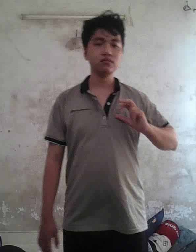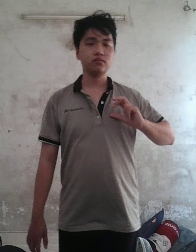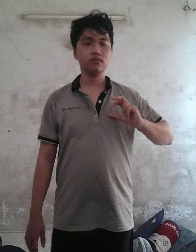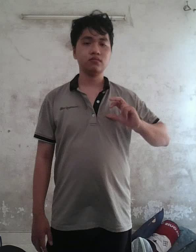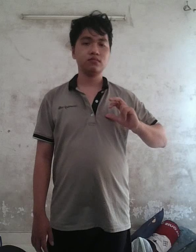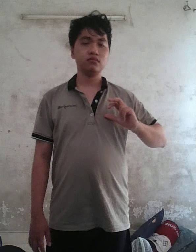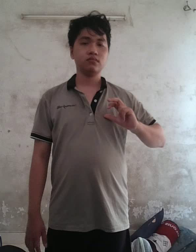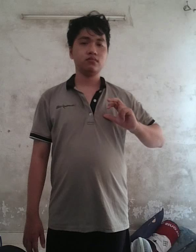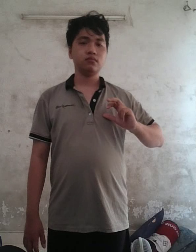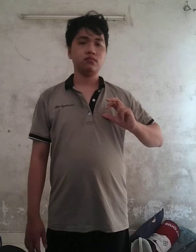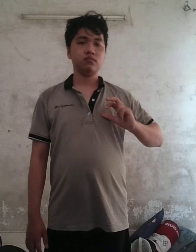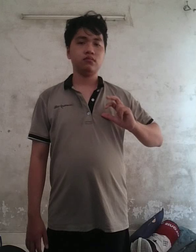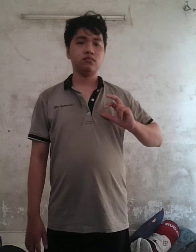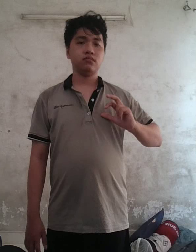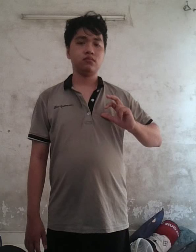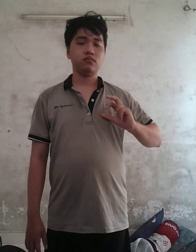giau co